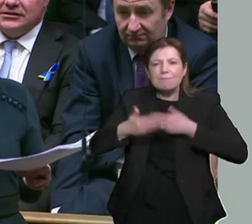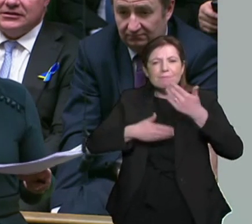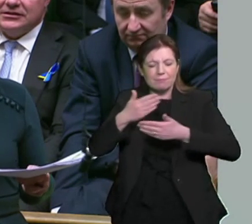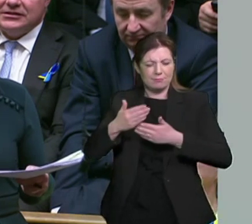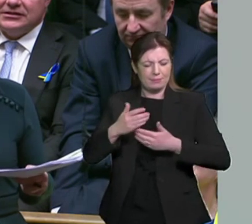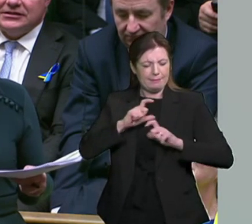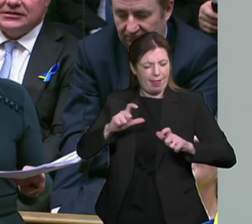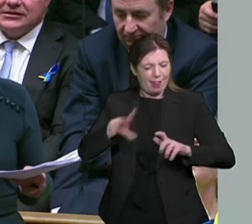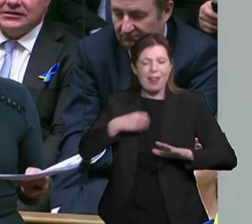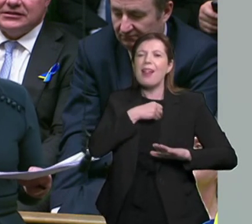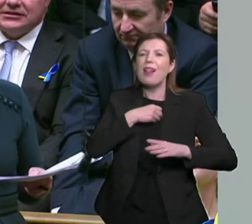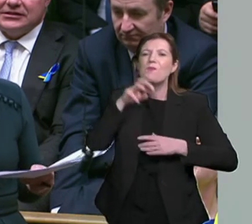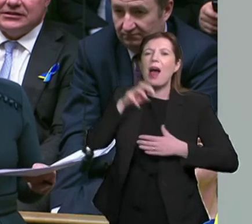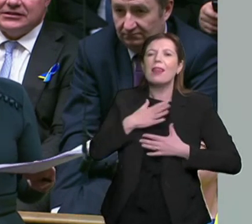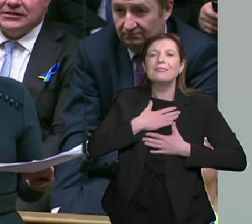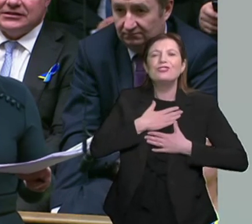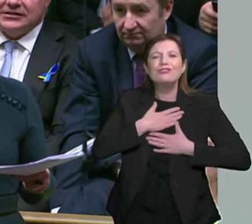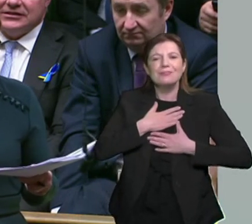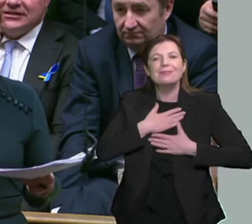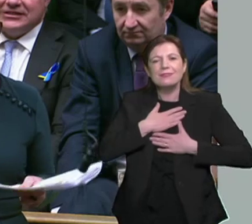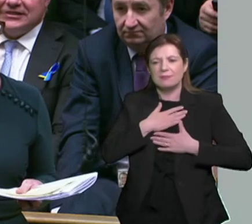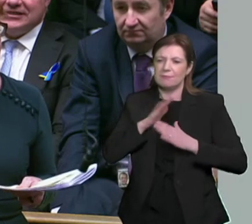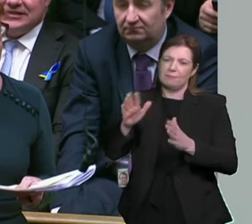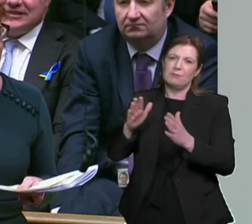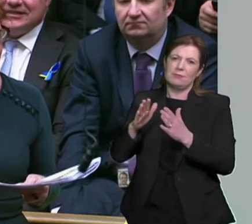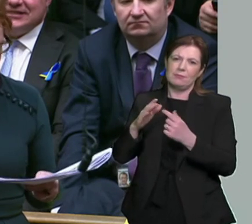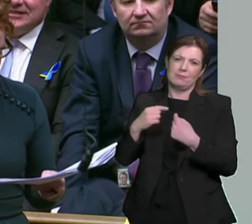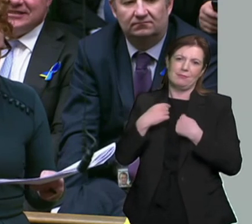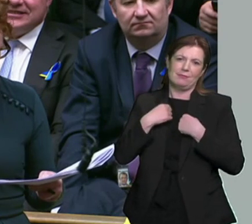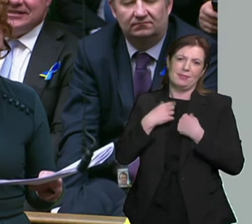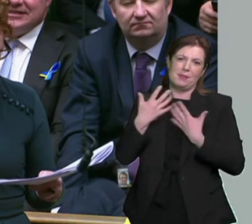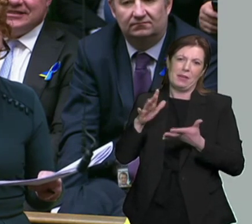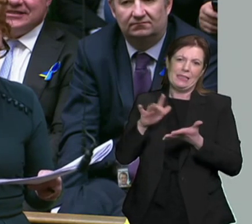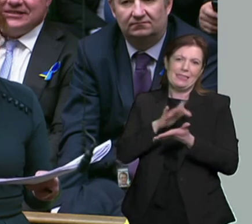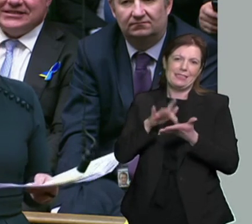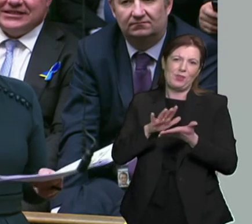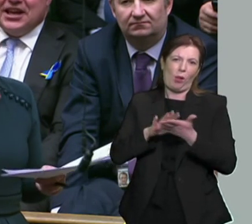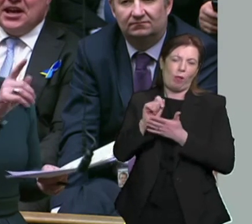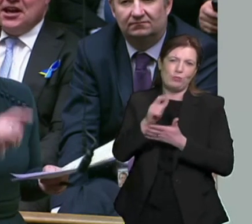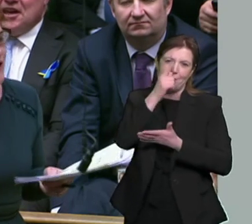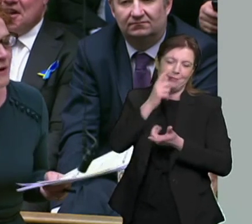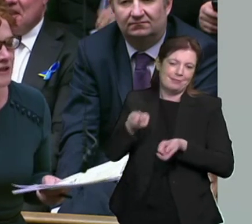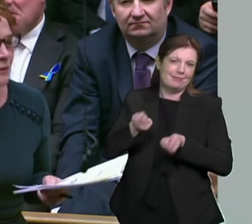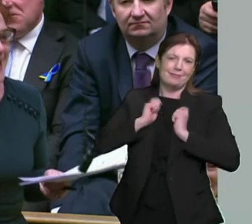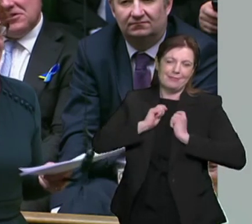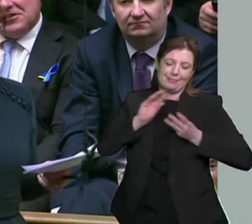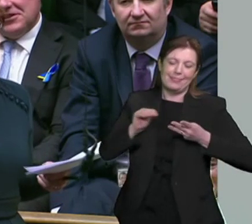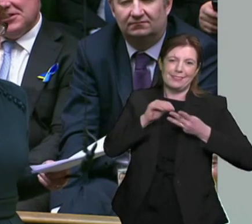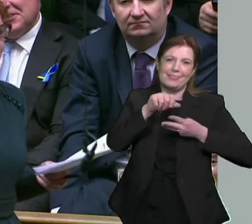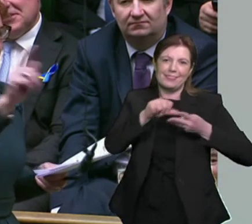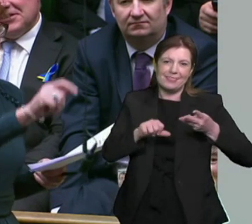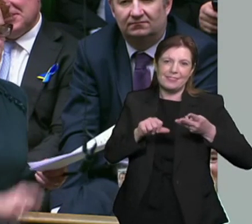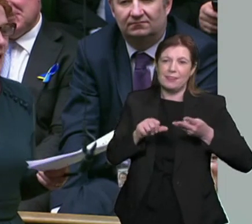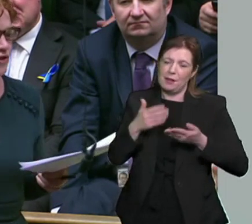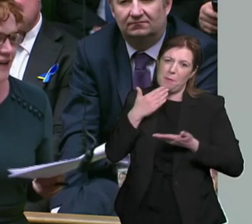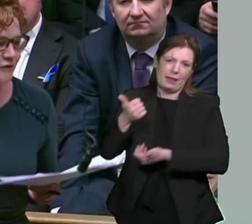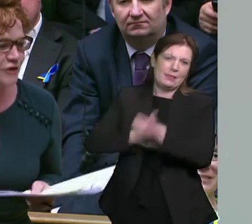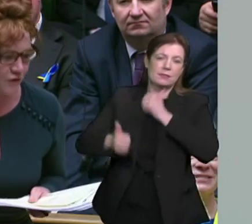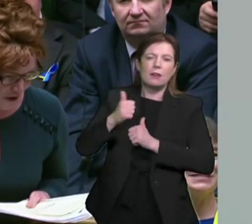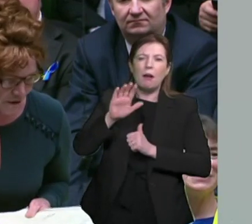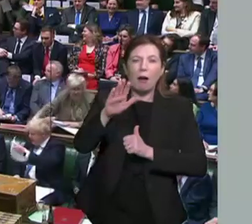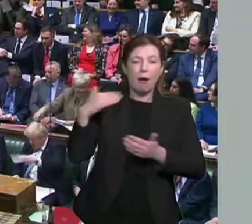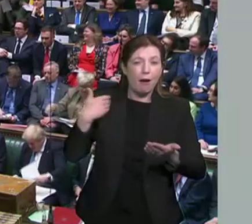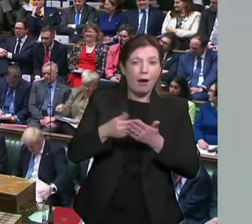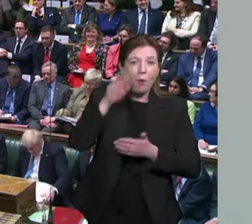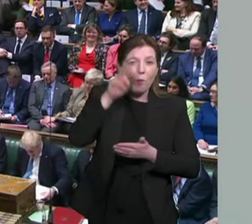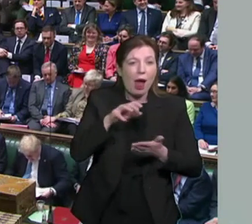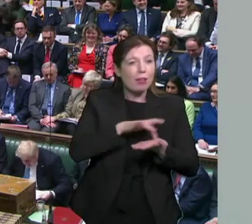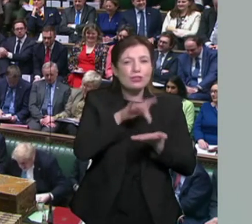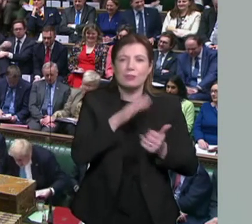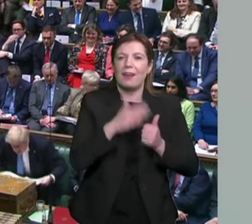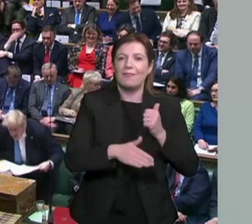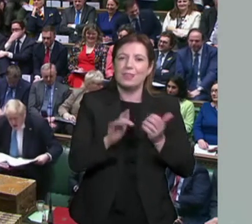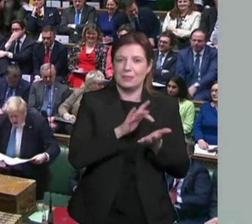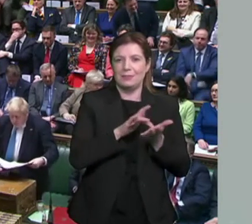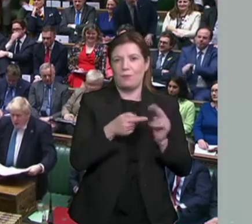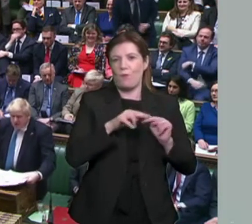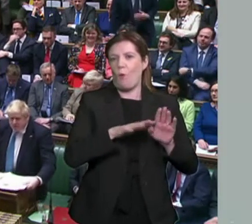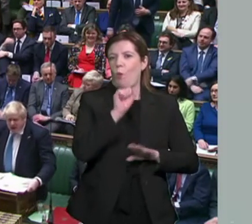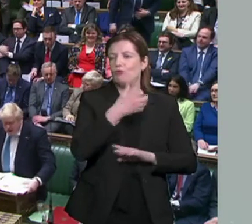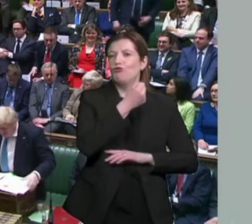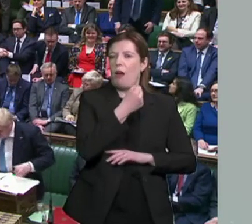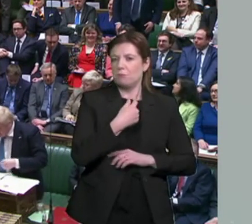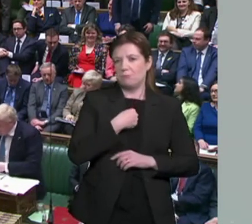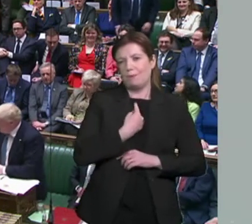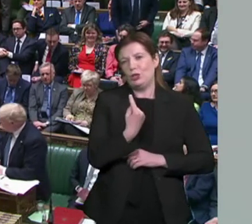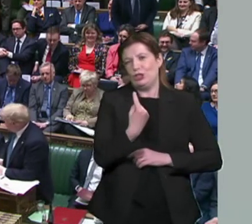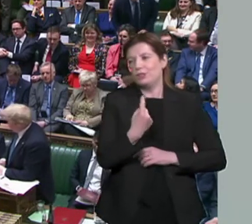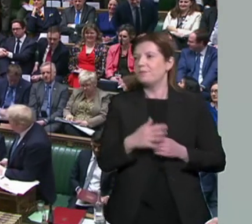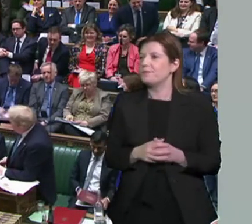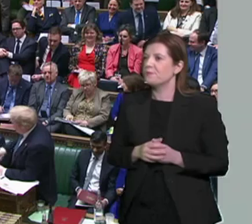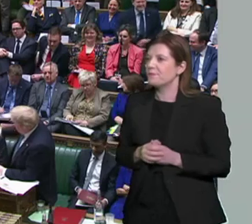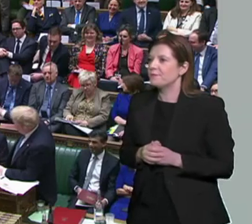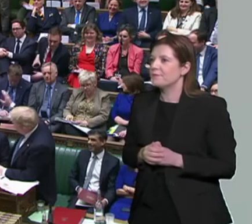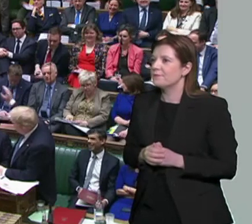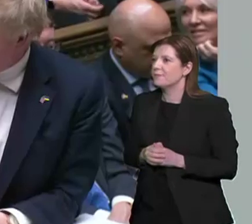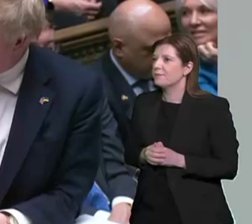Will the Prime Minister congratulate Wrexham on being shortlisted for the city of culture, and on being the first Welsh town to be so?